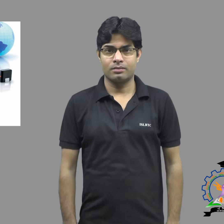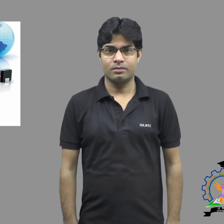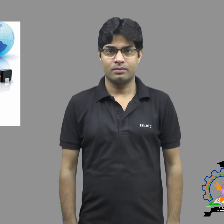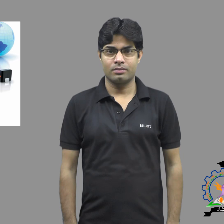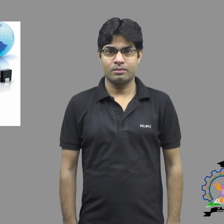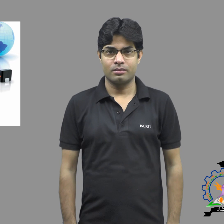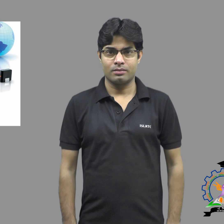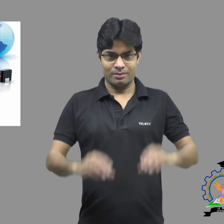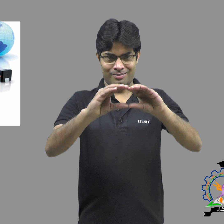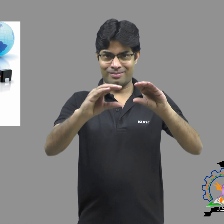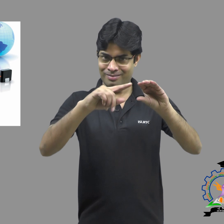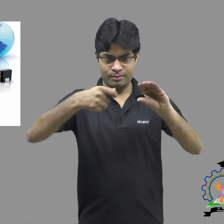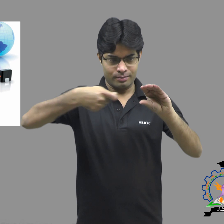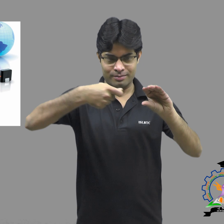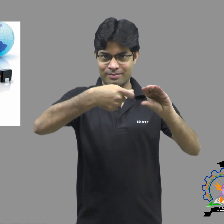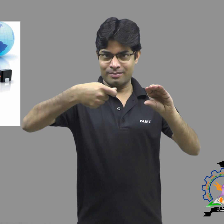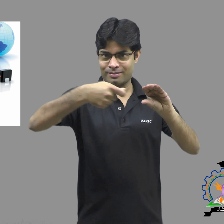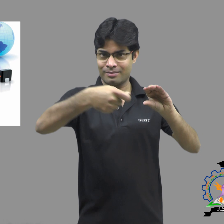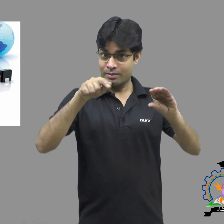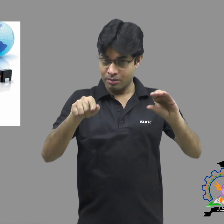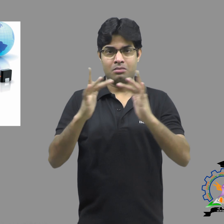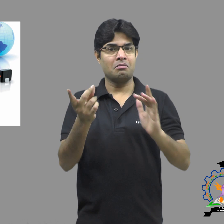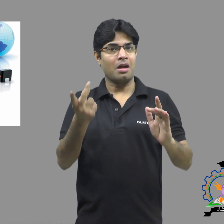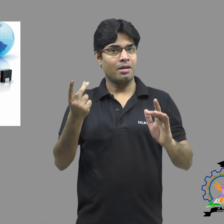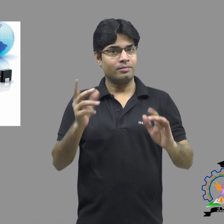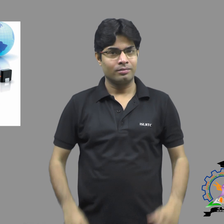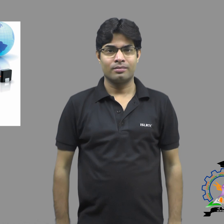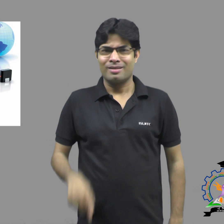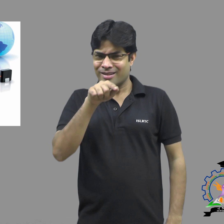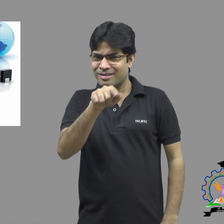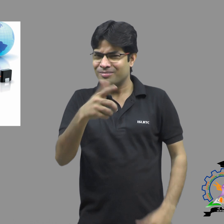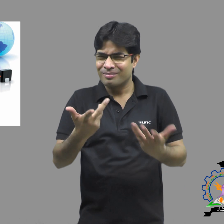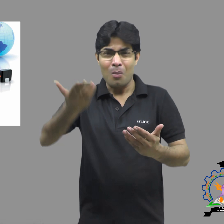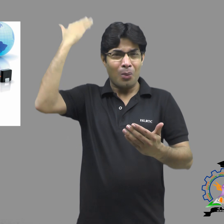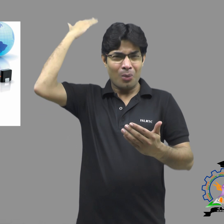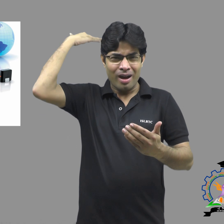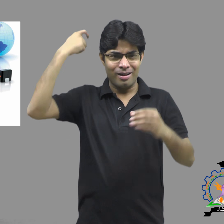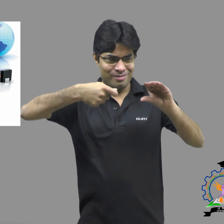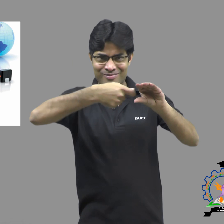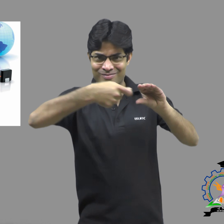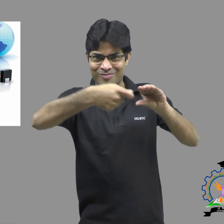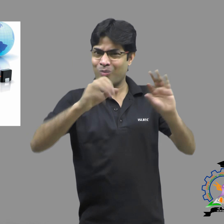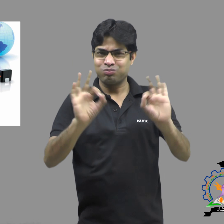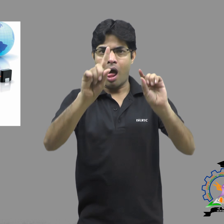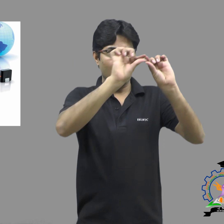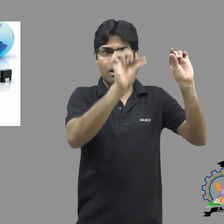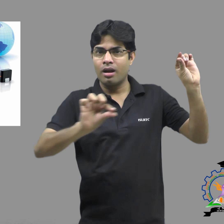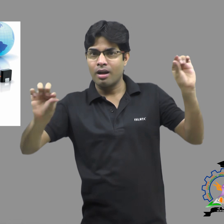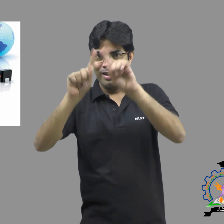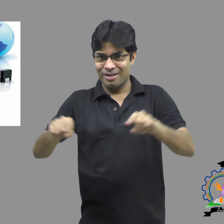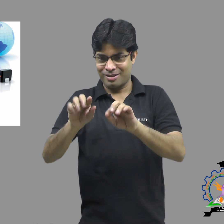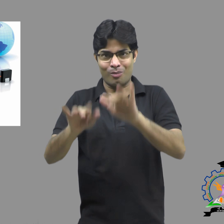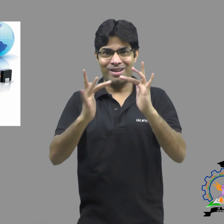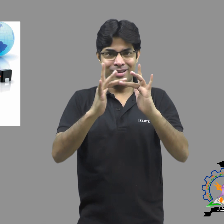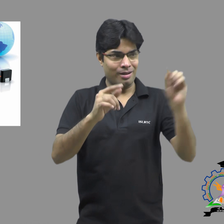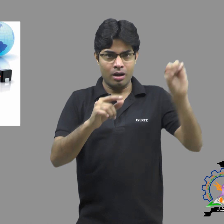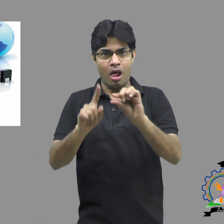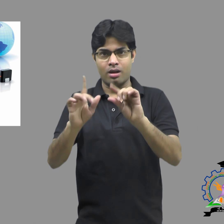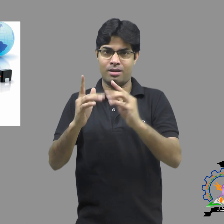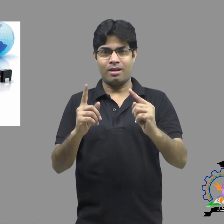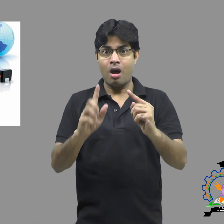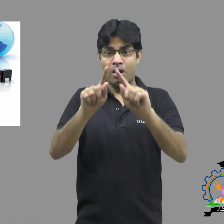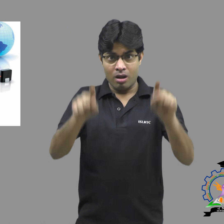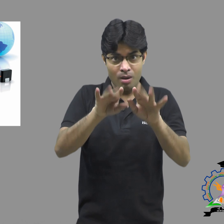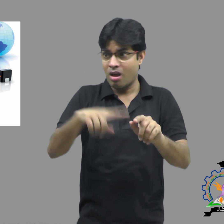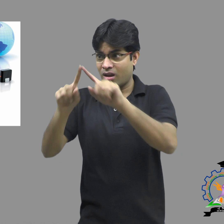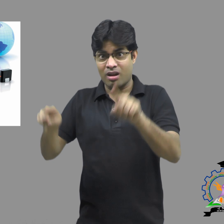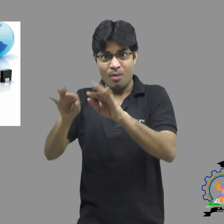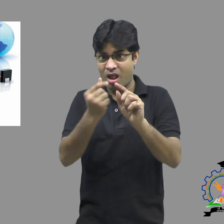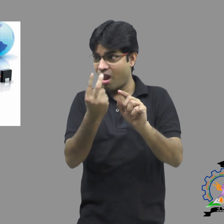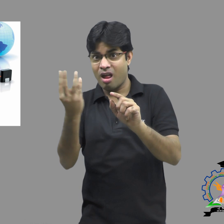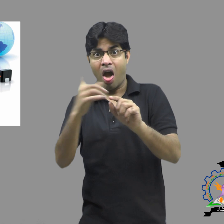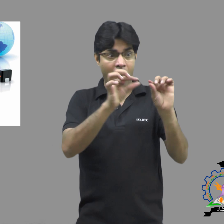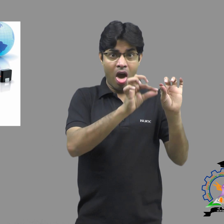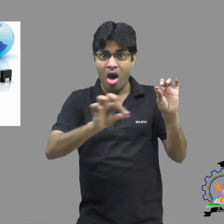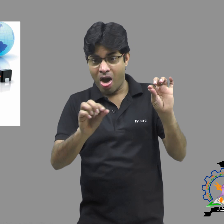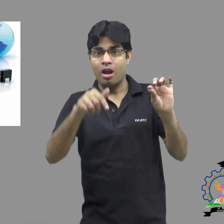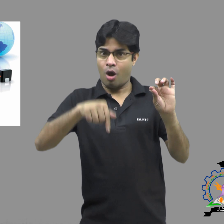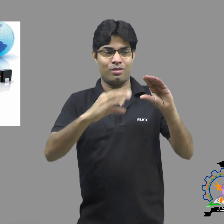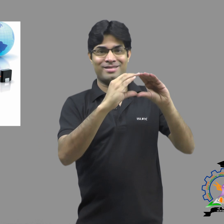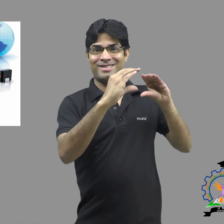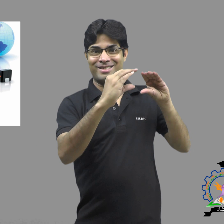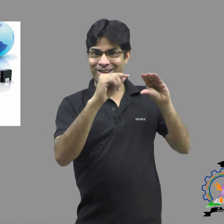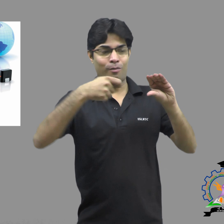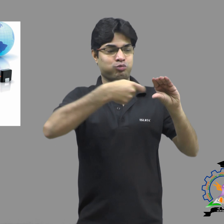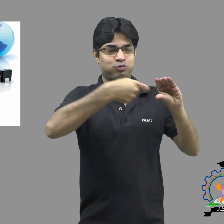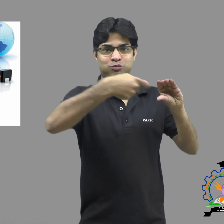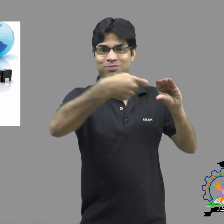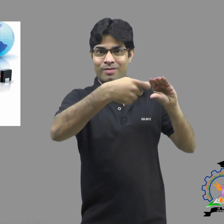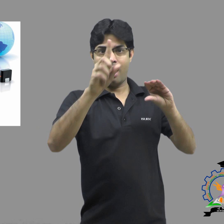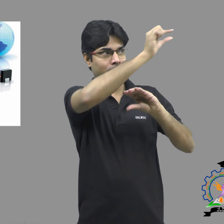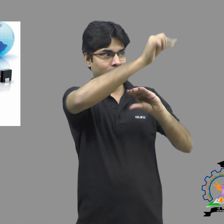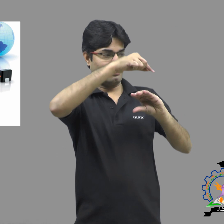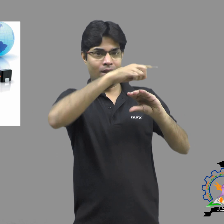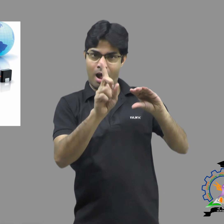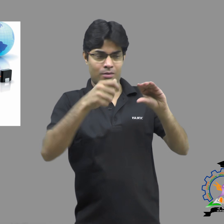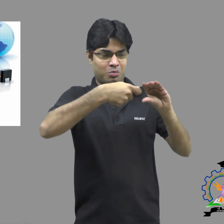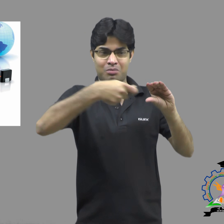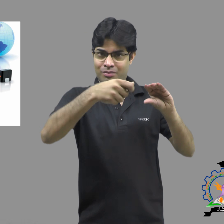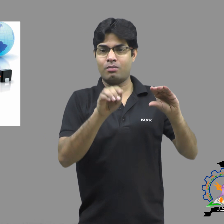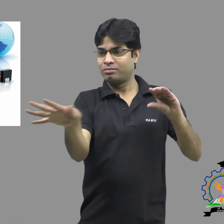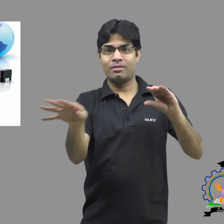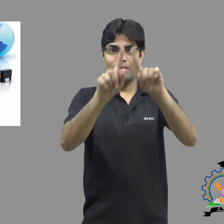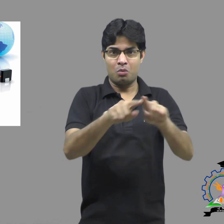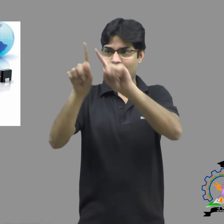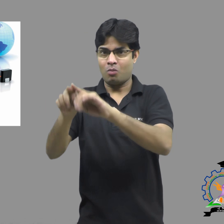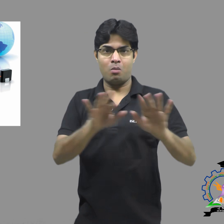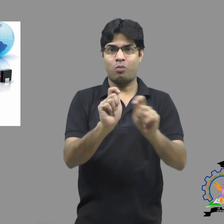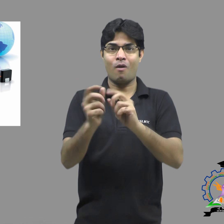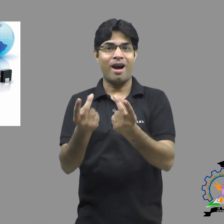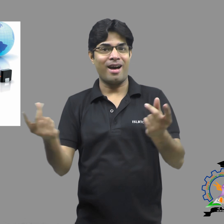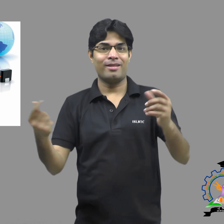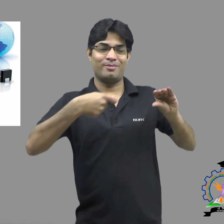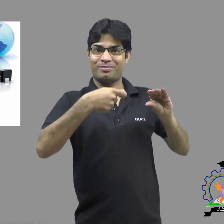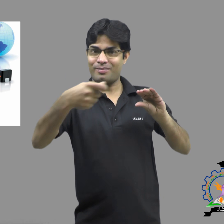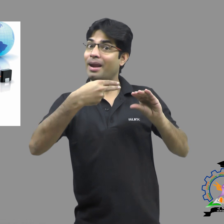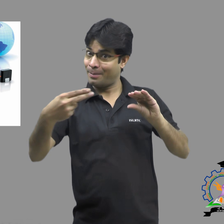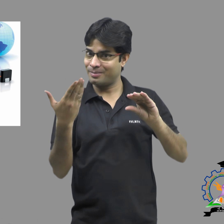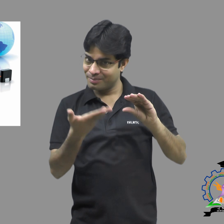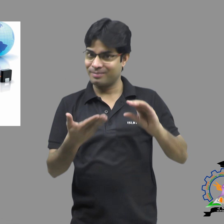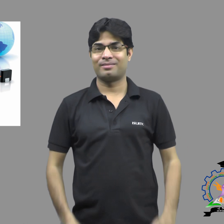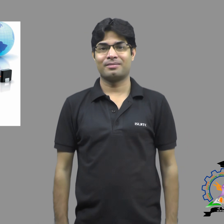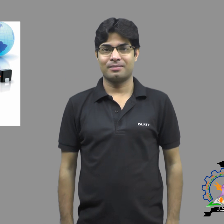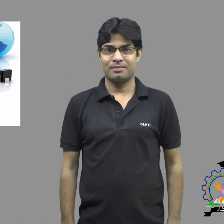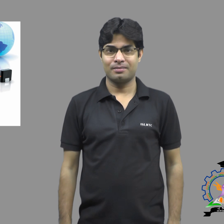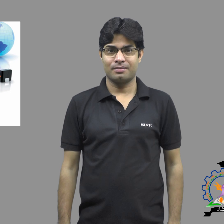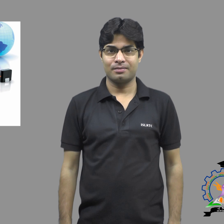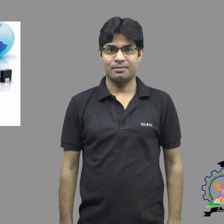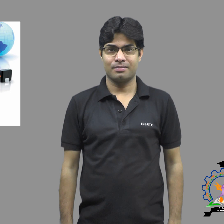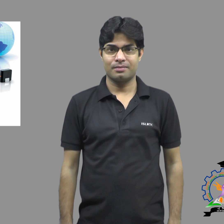Broadband